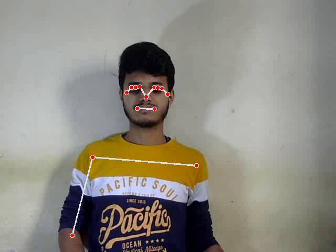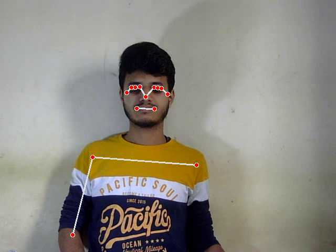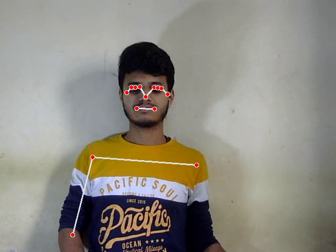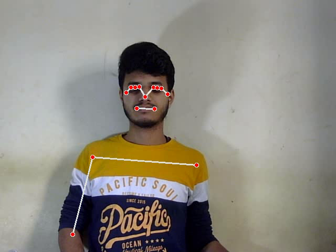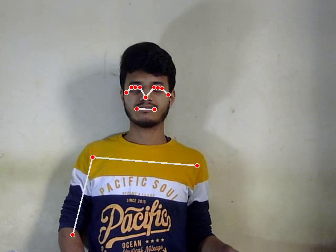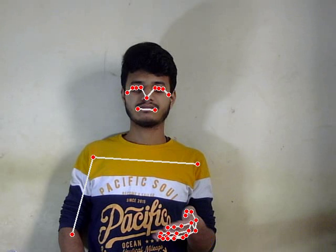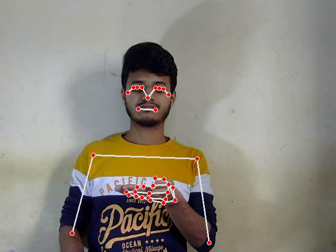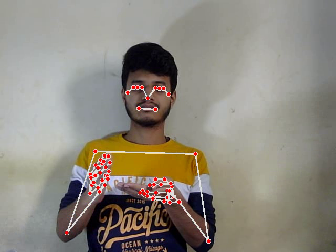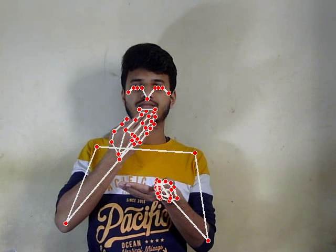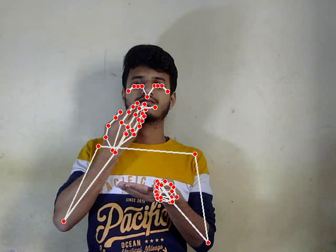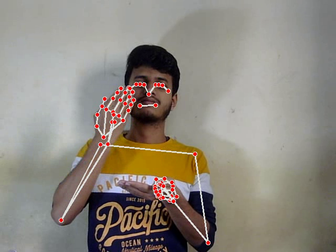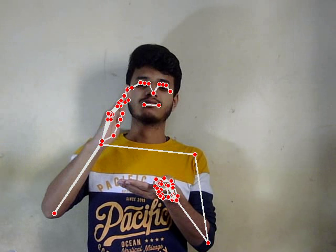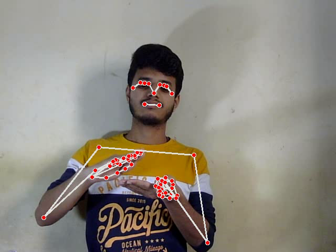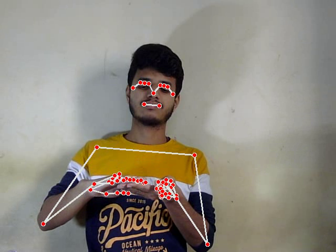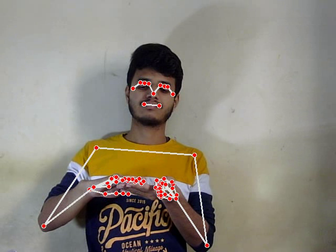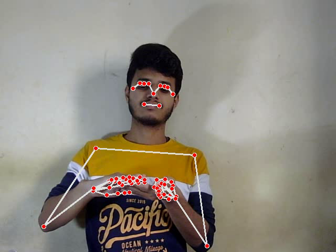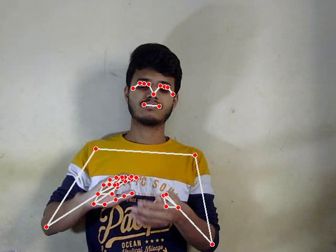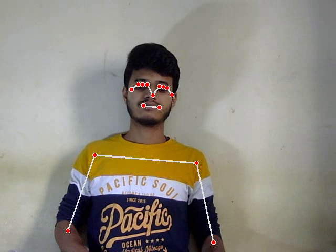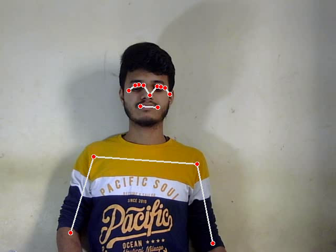bad